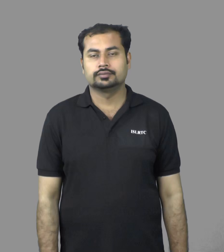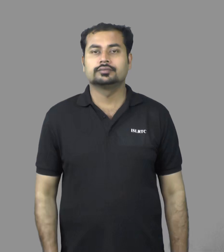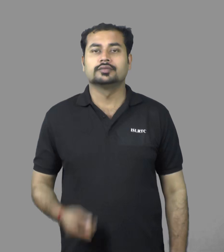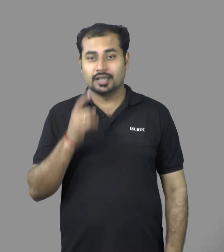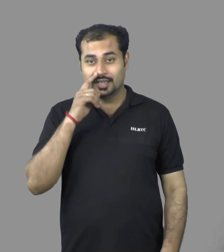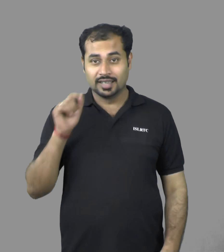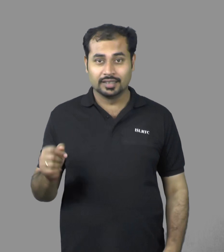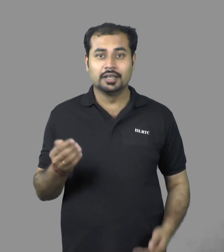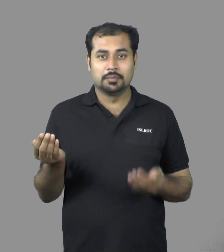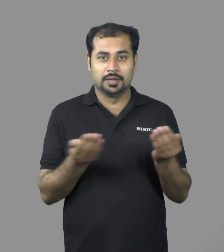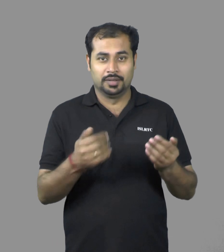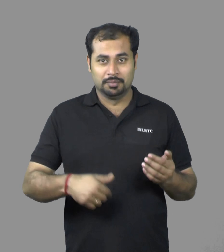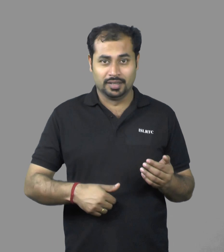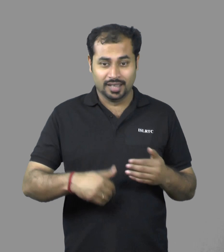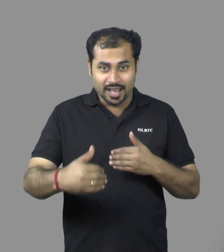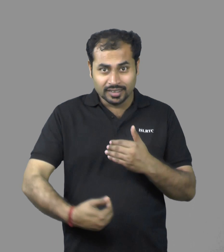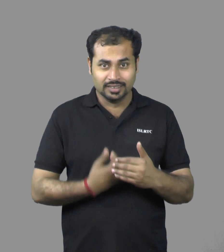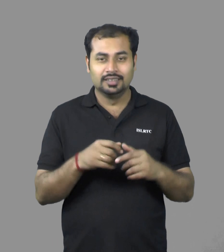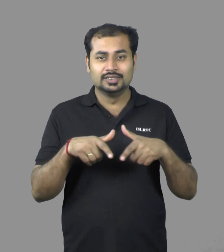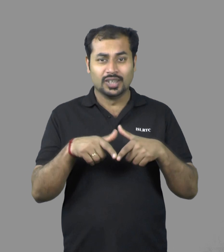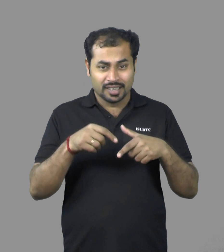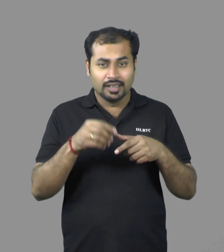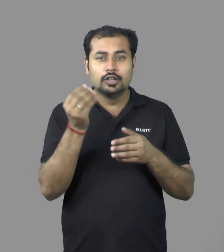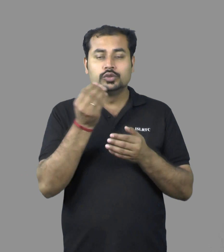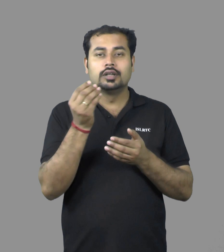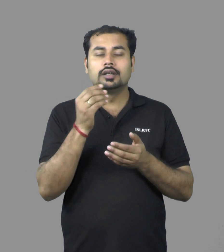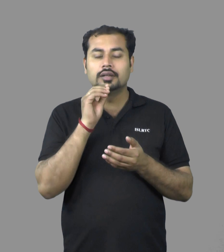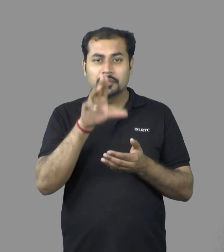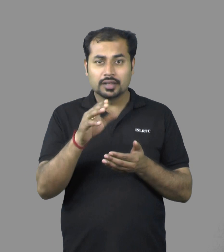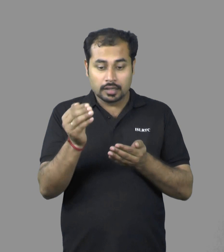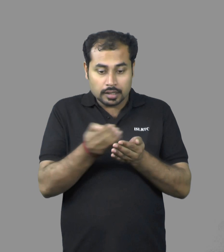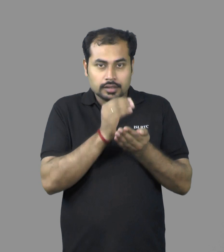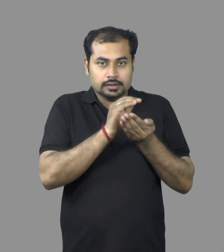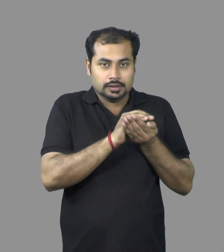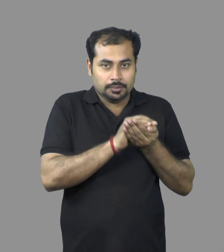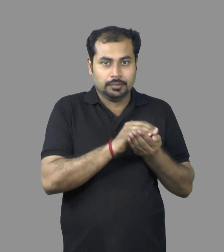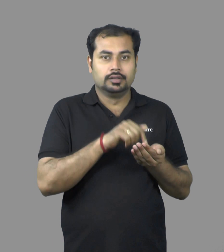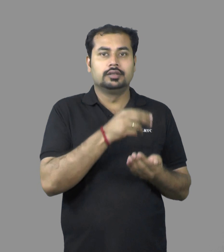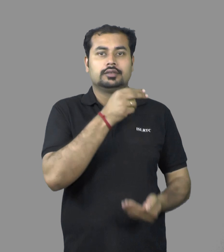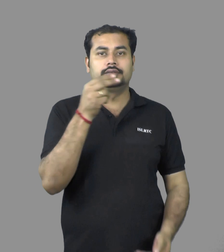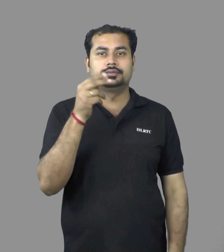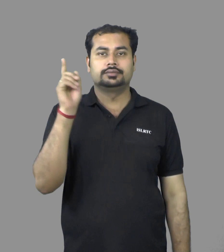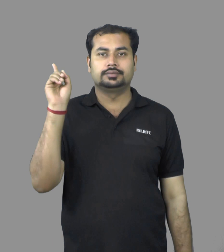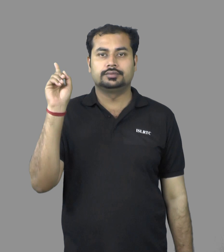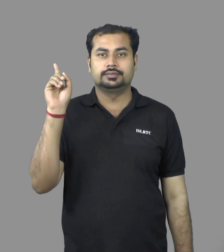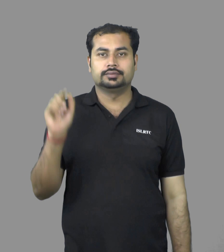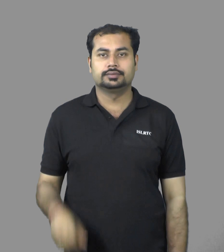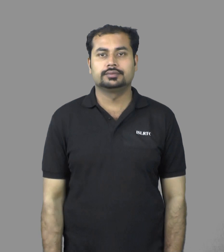Uterine Glands